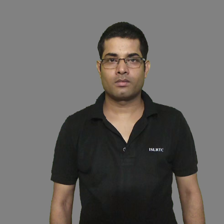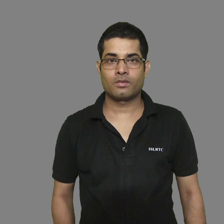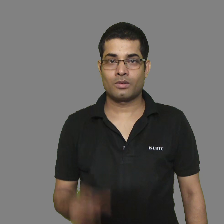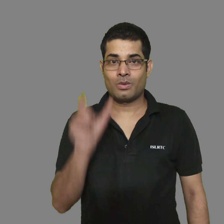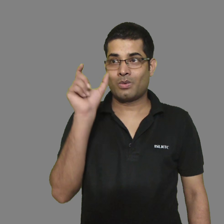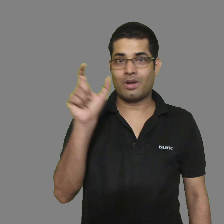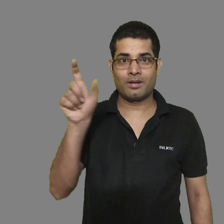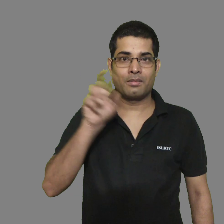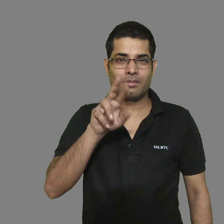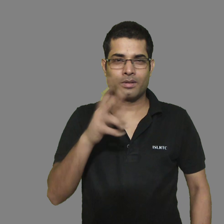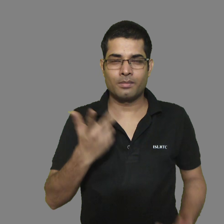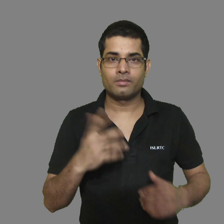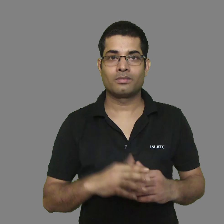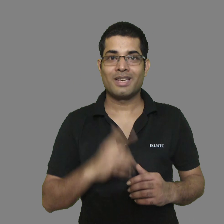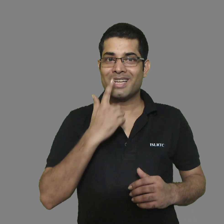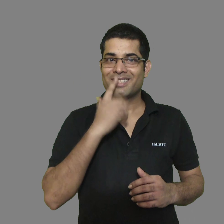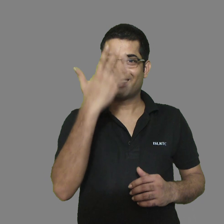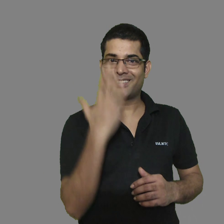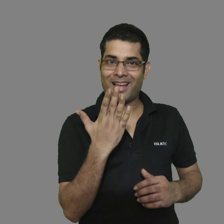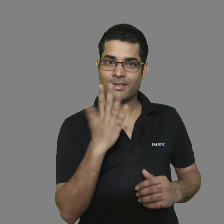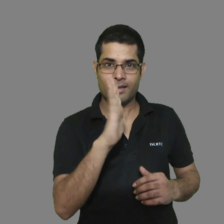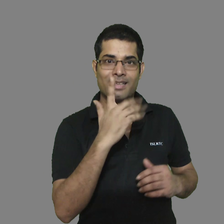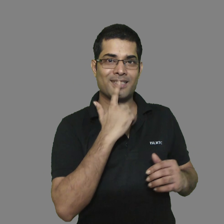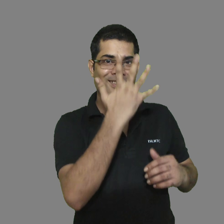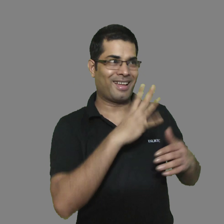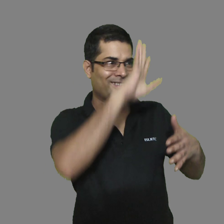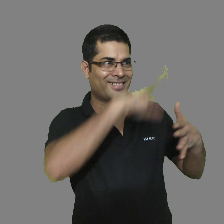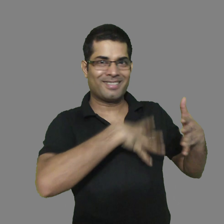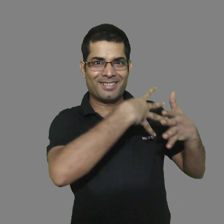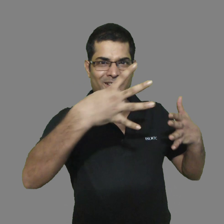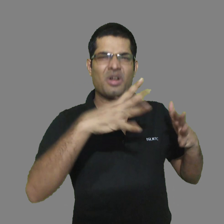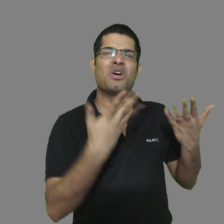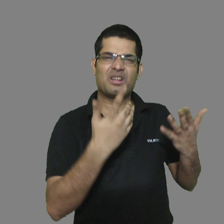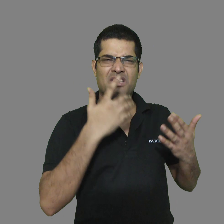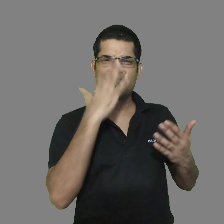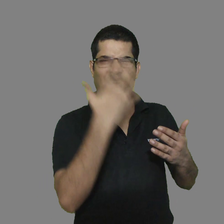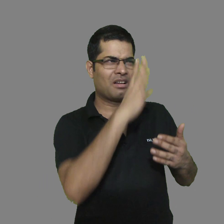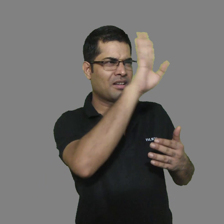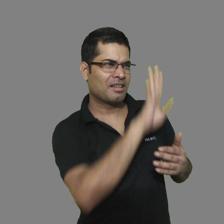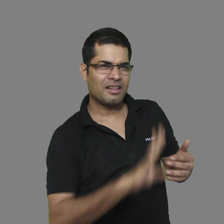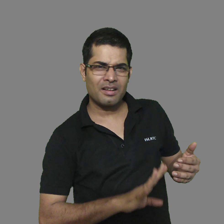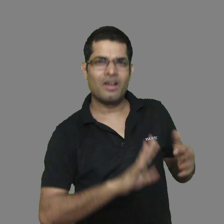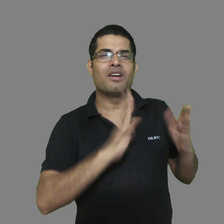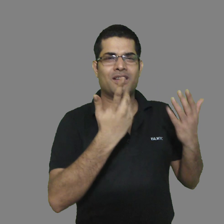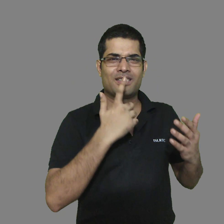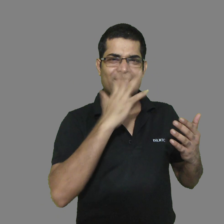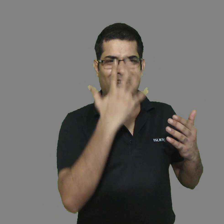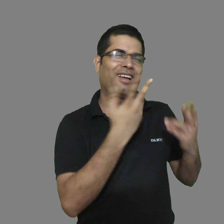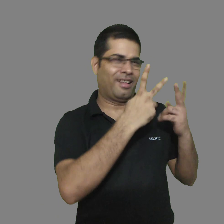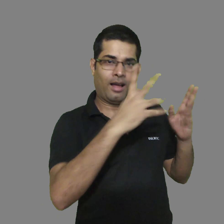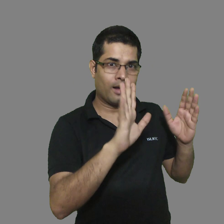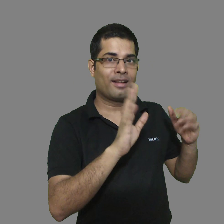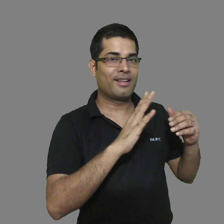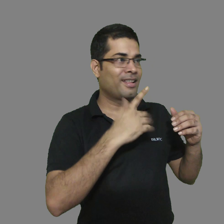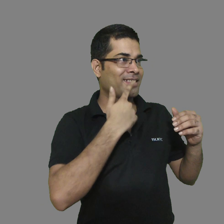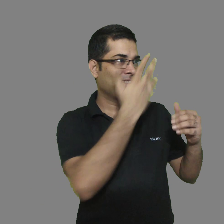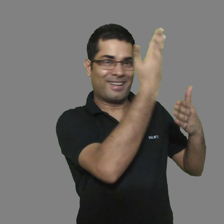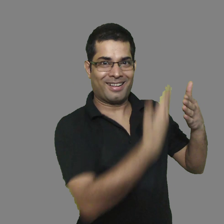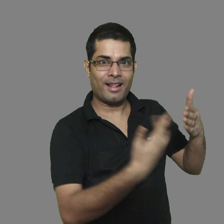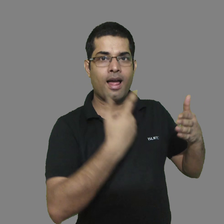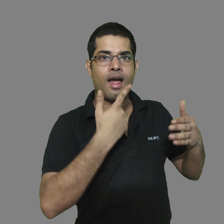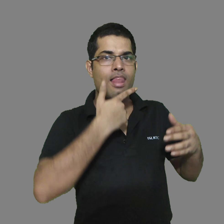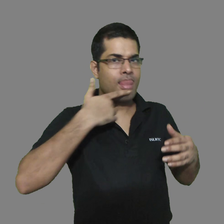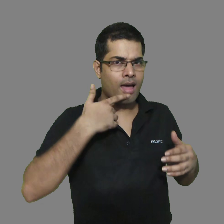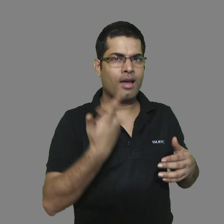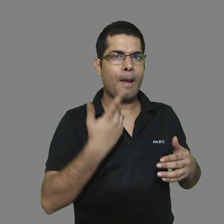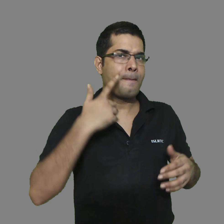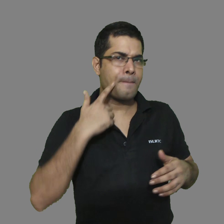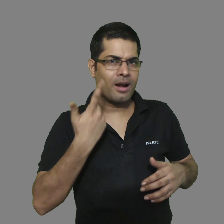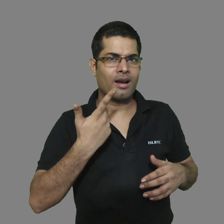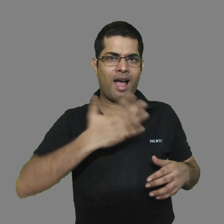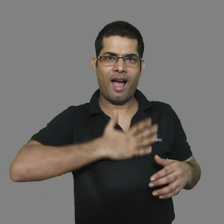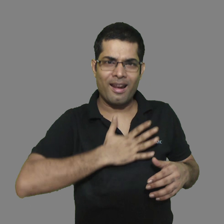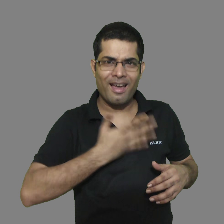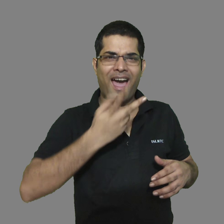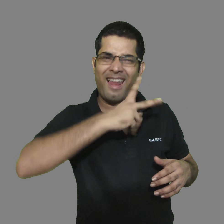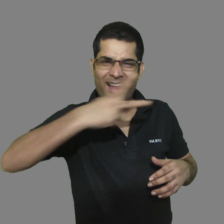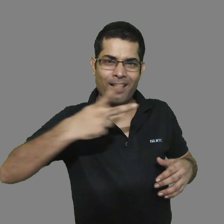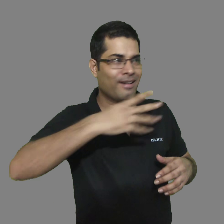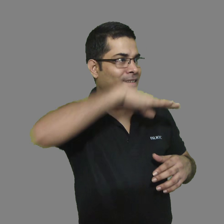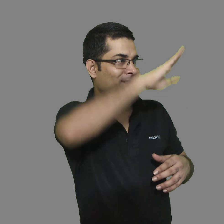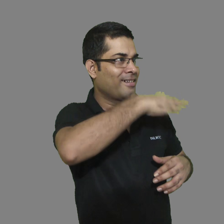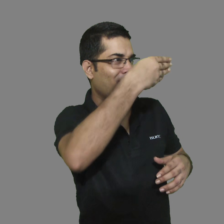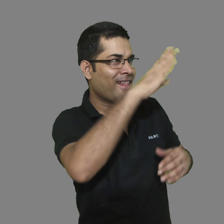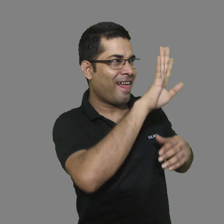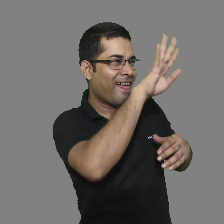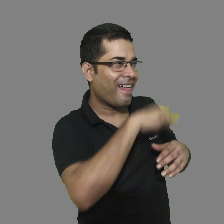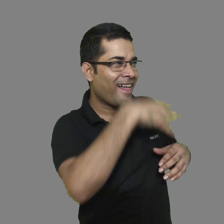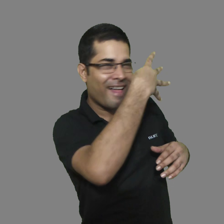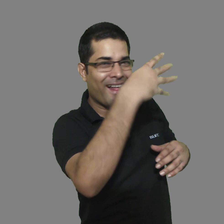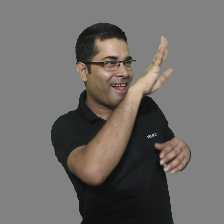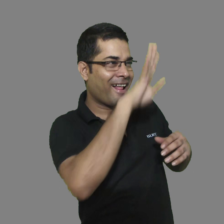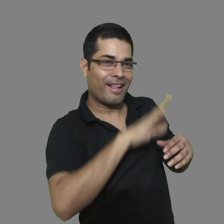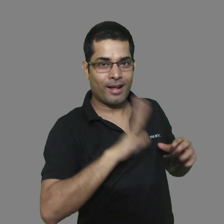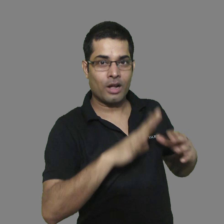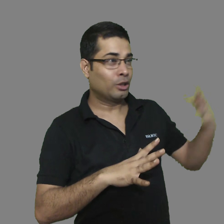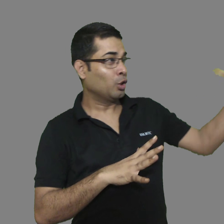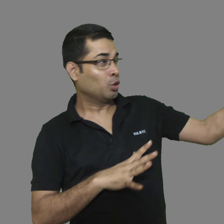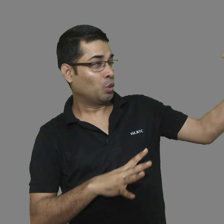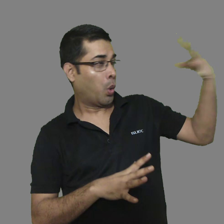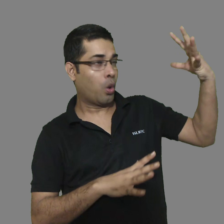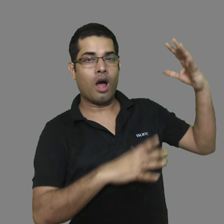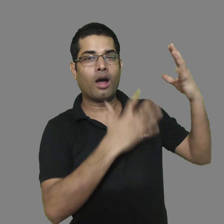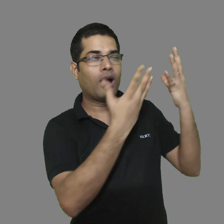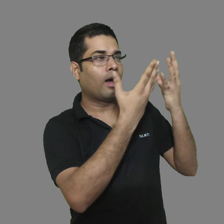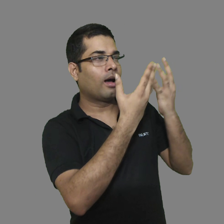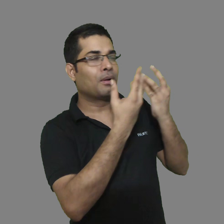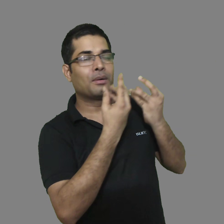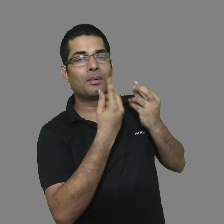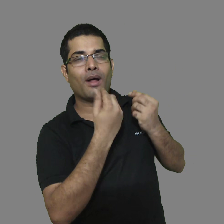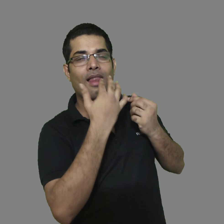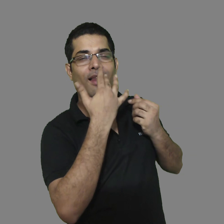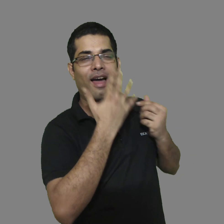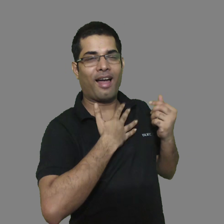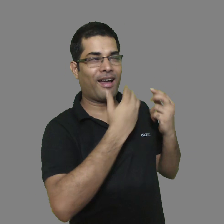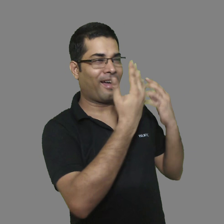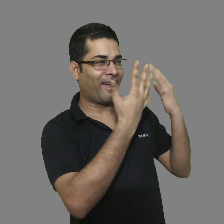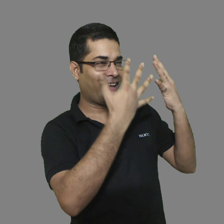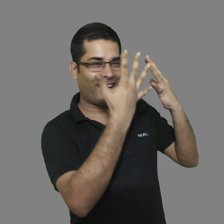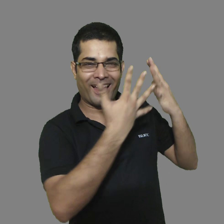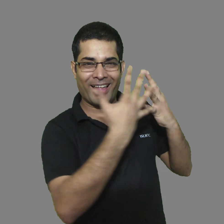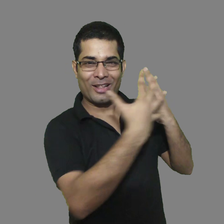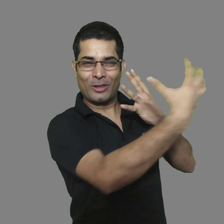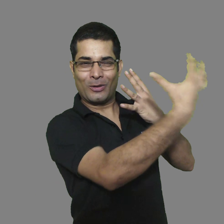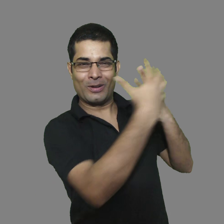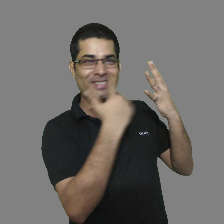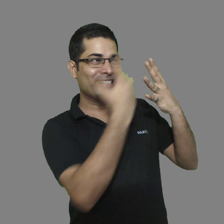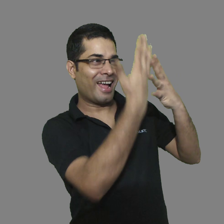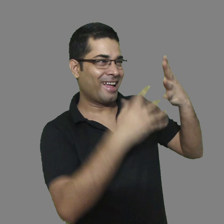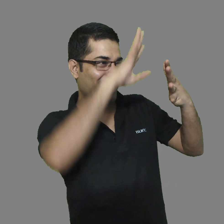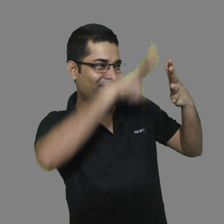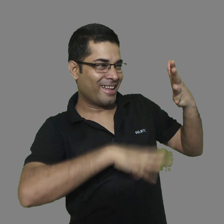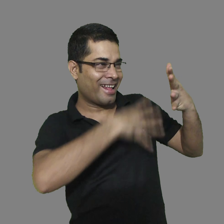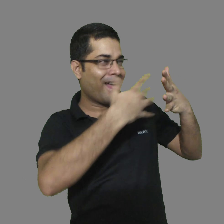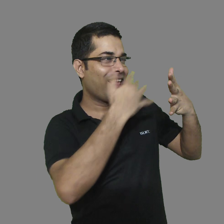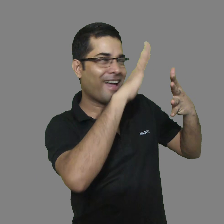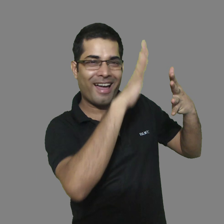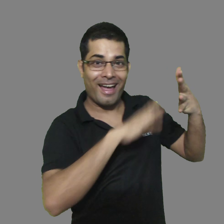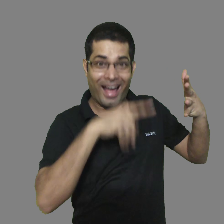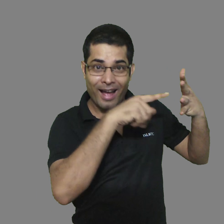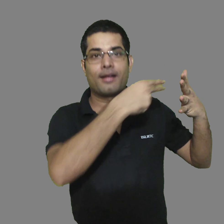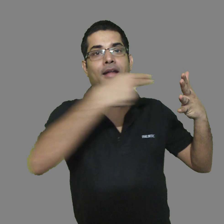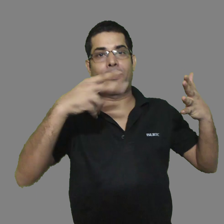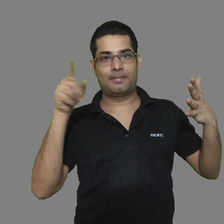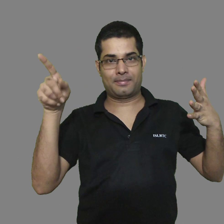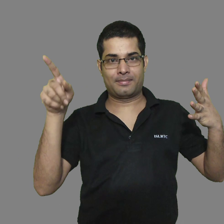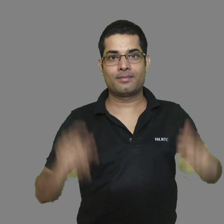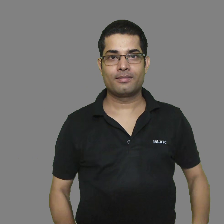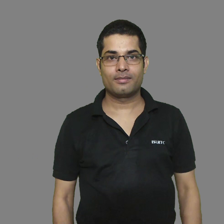Tinted Glass